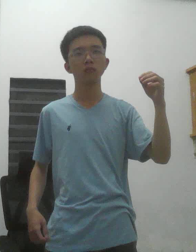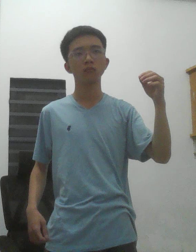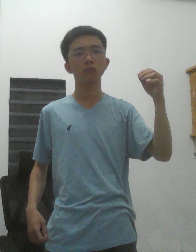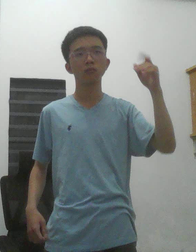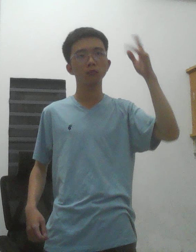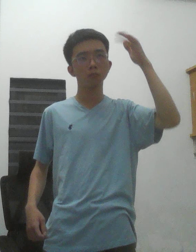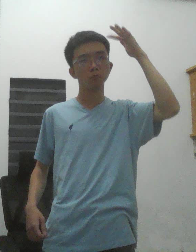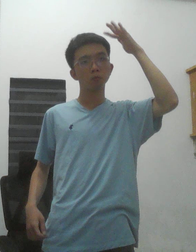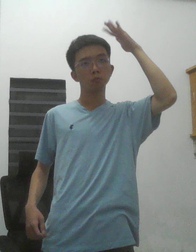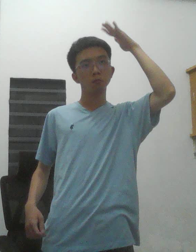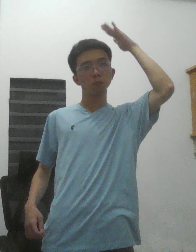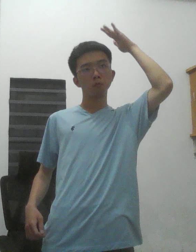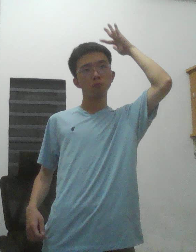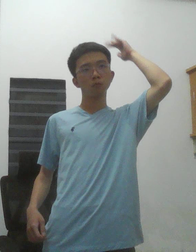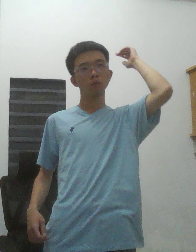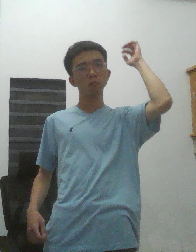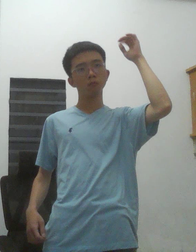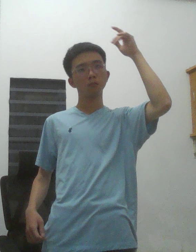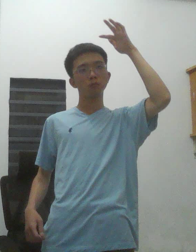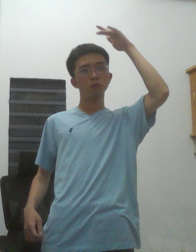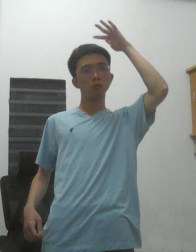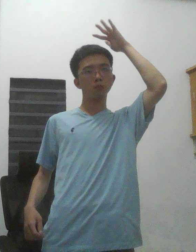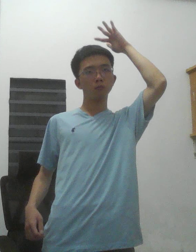vo ly